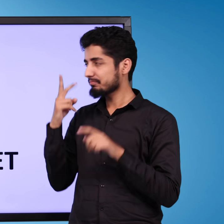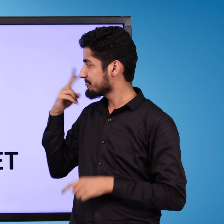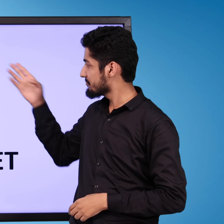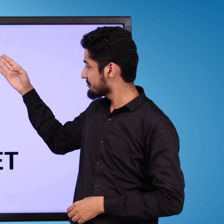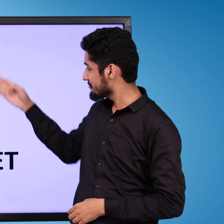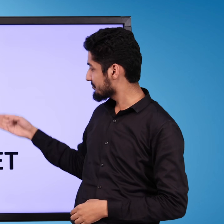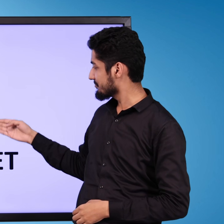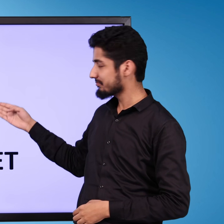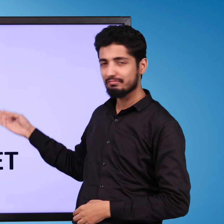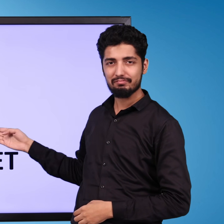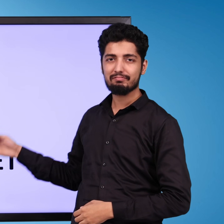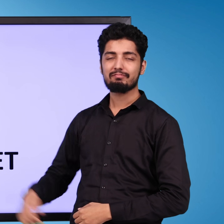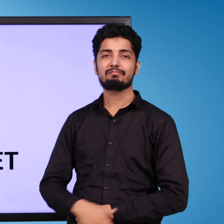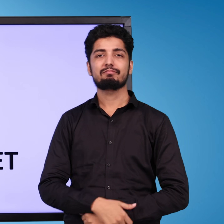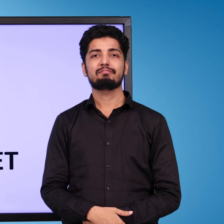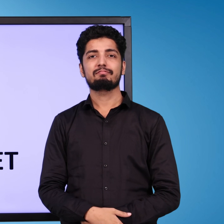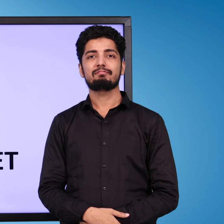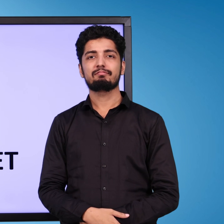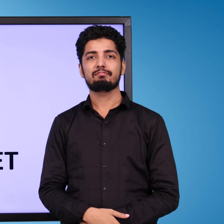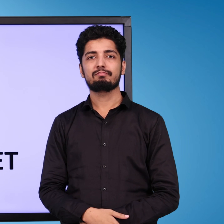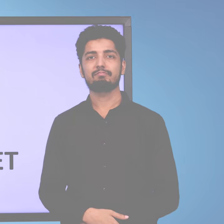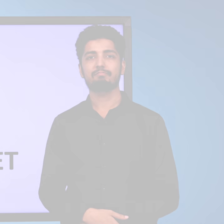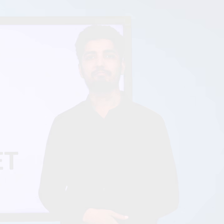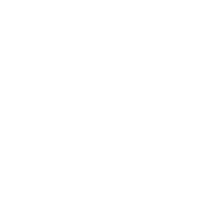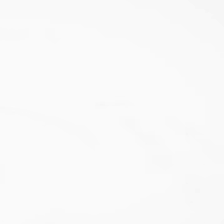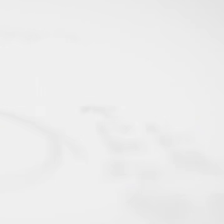the coil generally loses its magnetism.